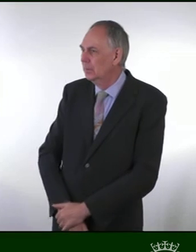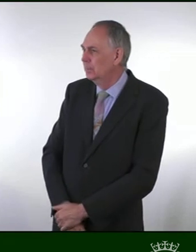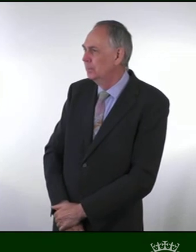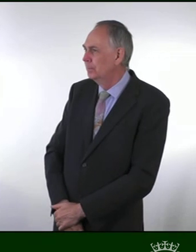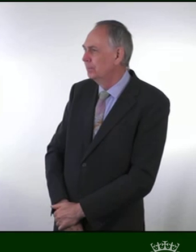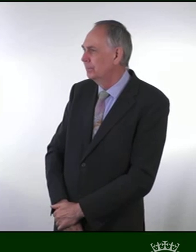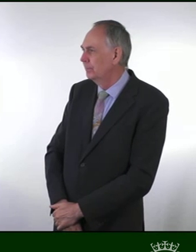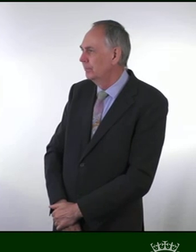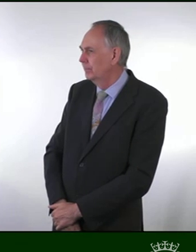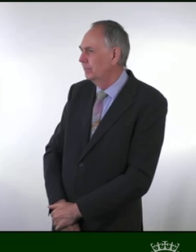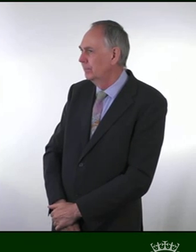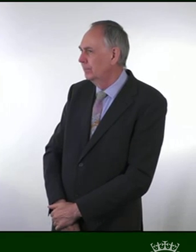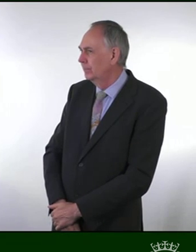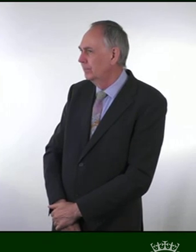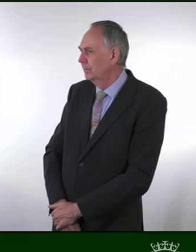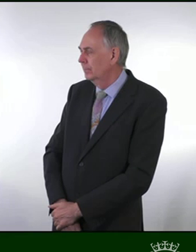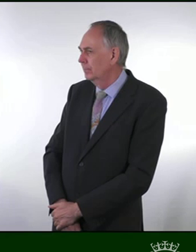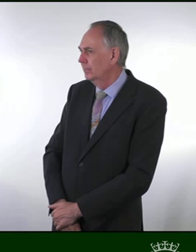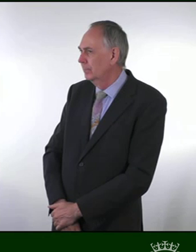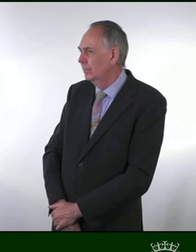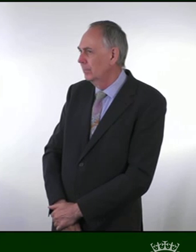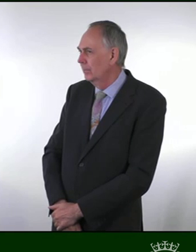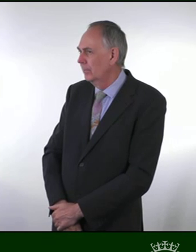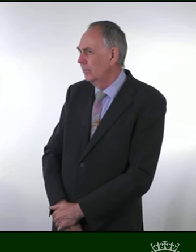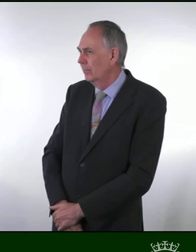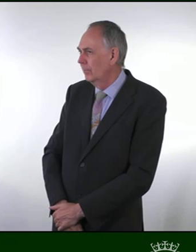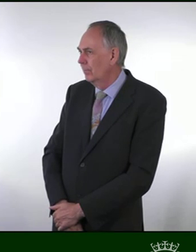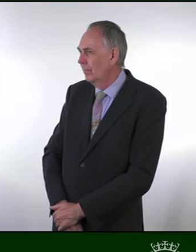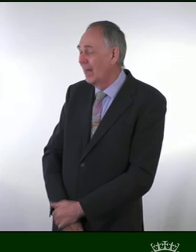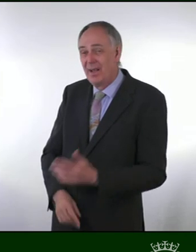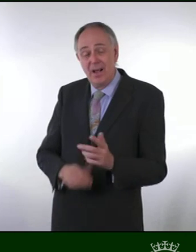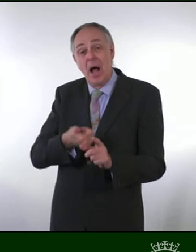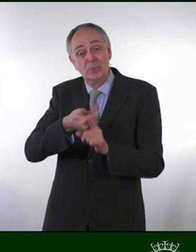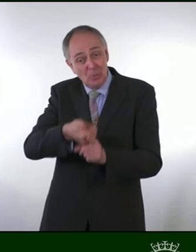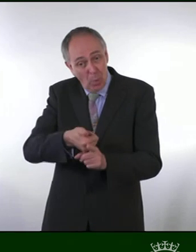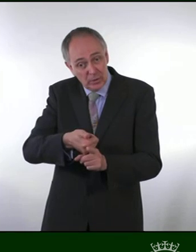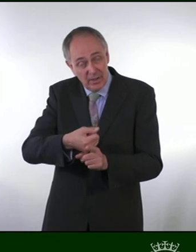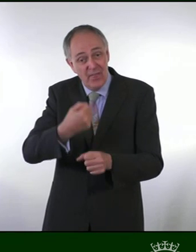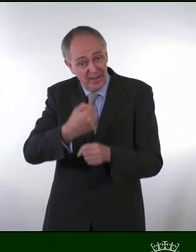I have supported the Government in the gradual easing of restrictions.